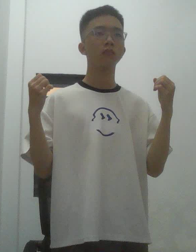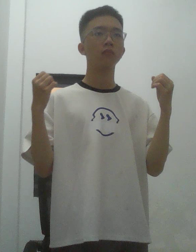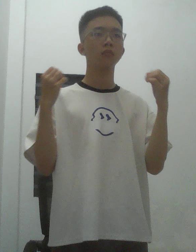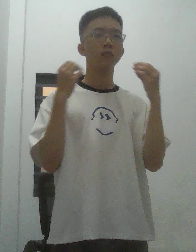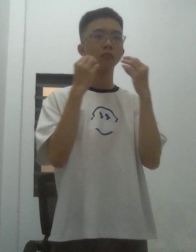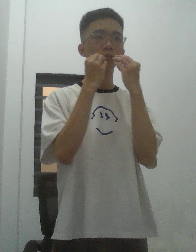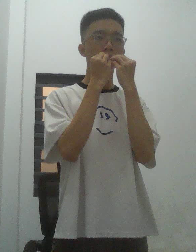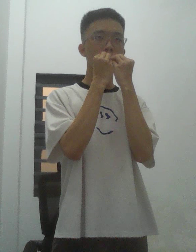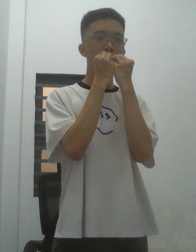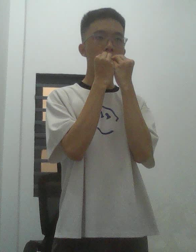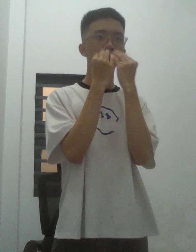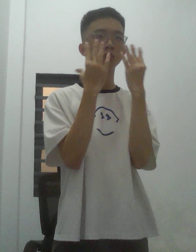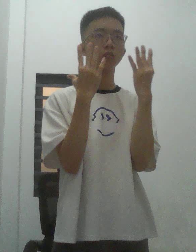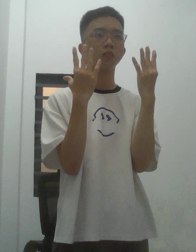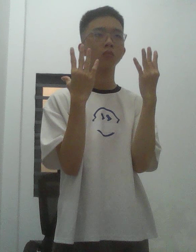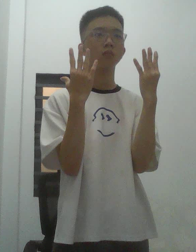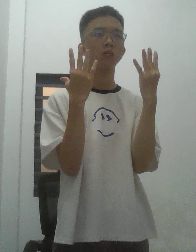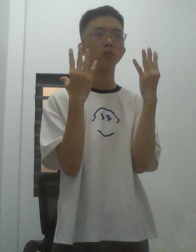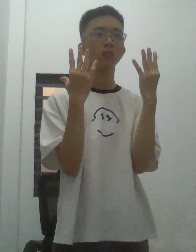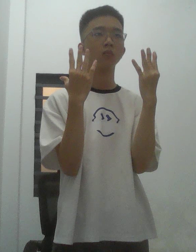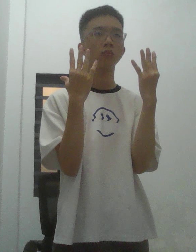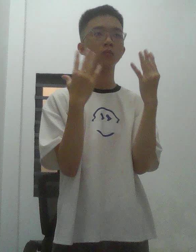cam on